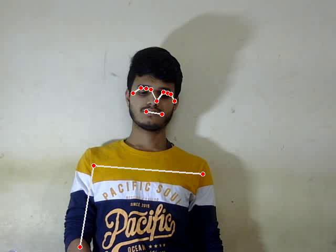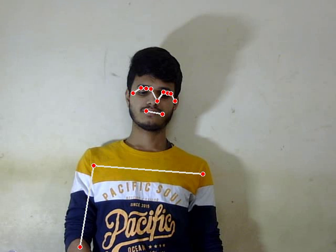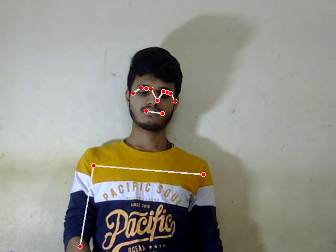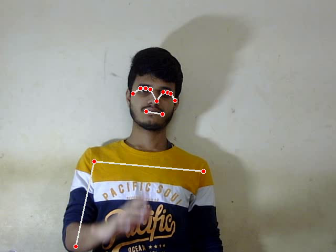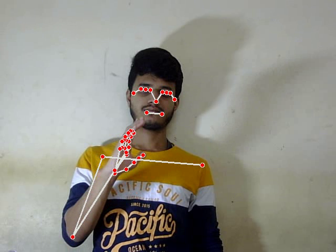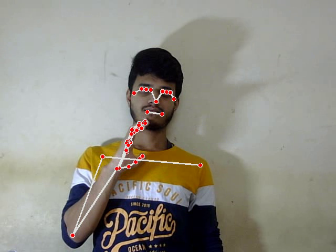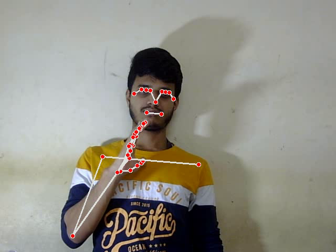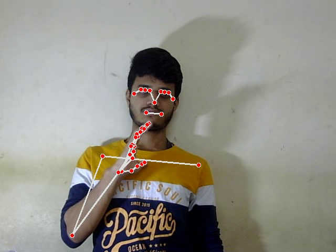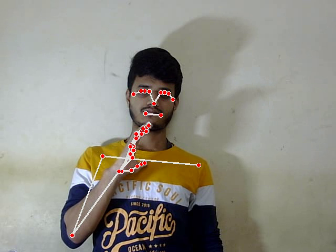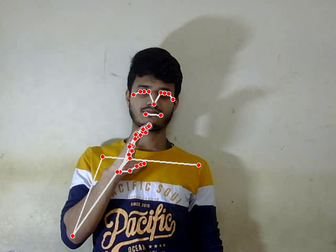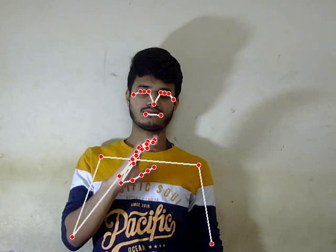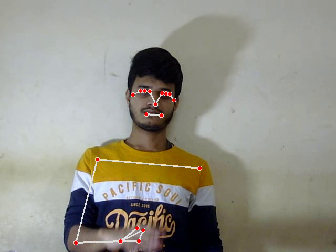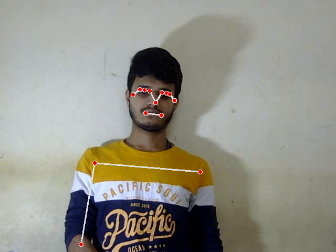fine